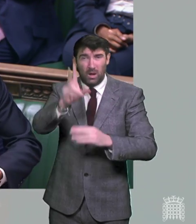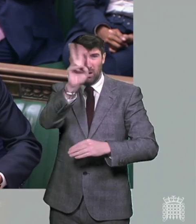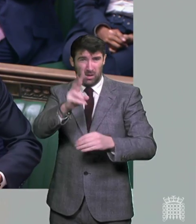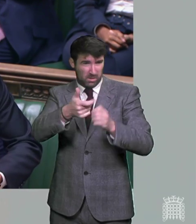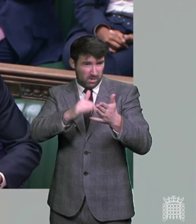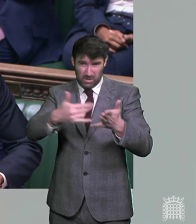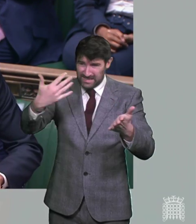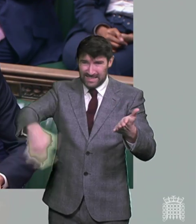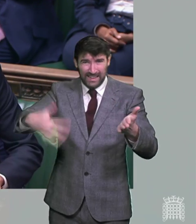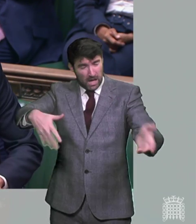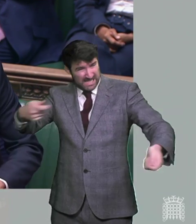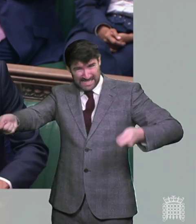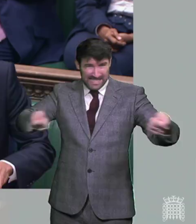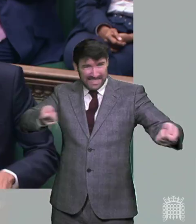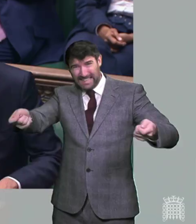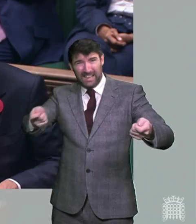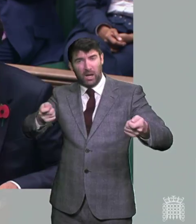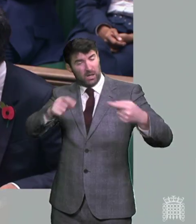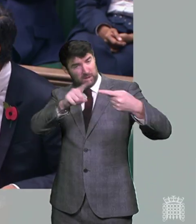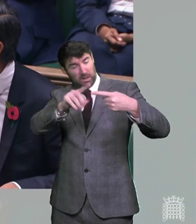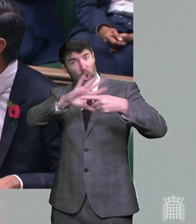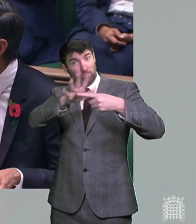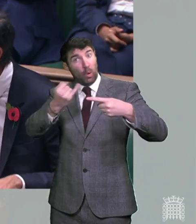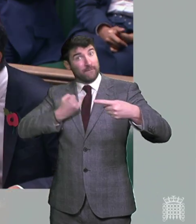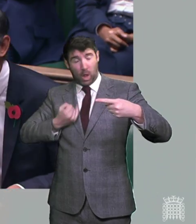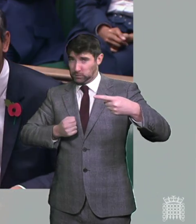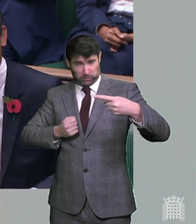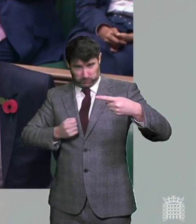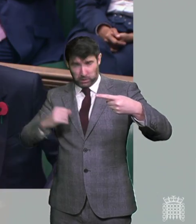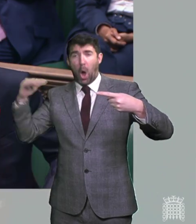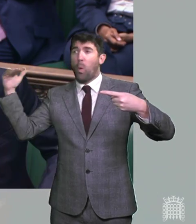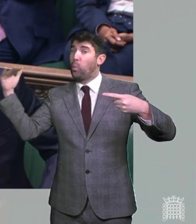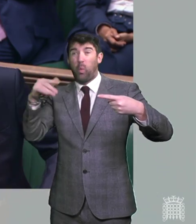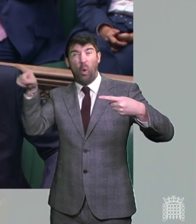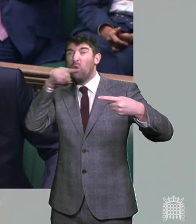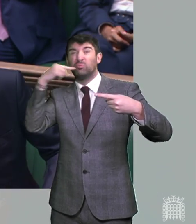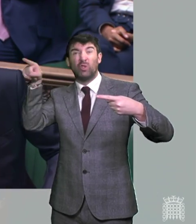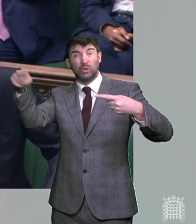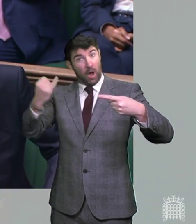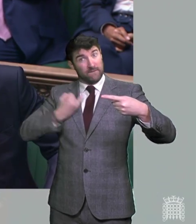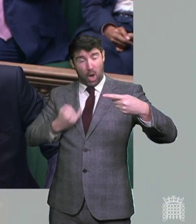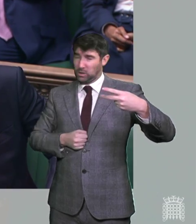These are the root causes of the challenges we face, which are global in nature.